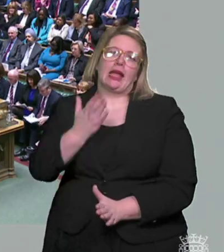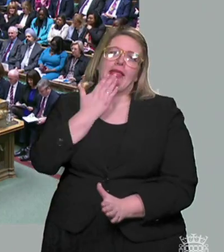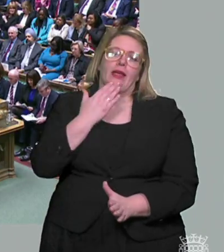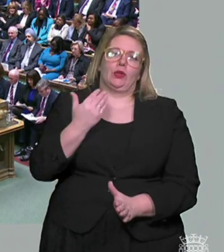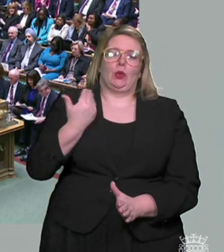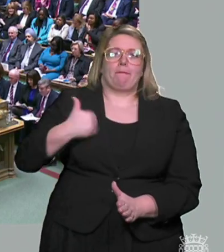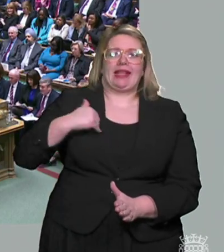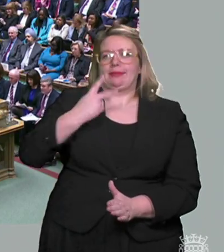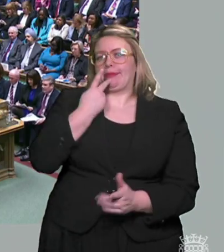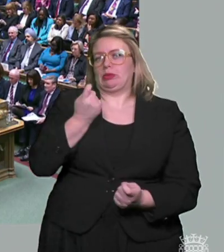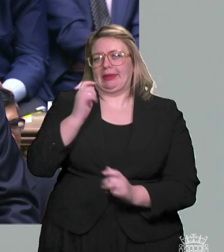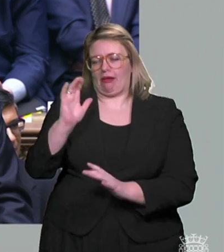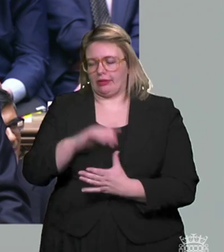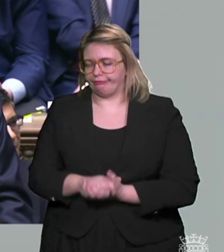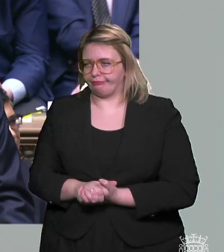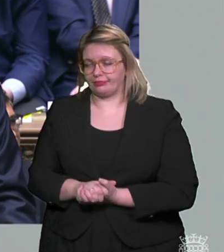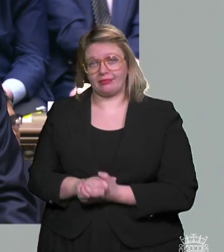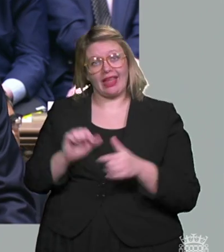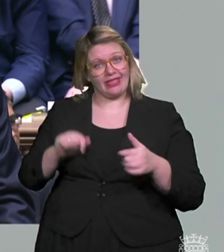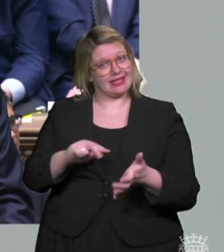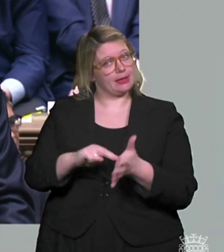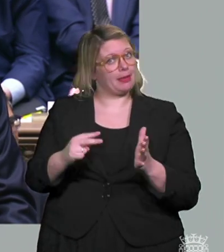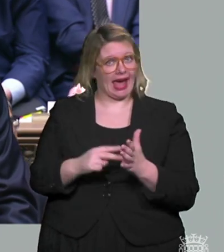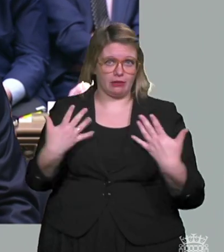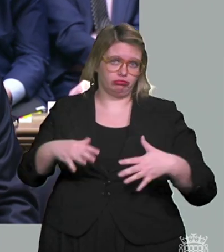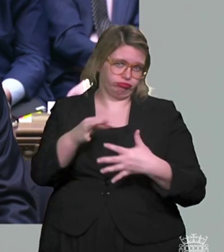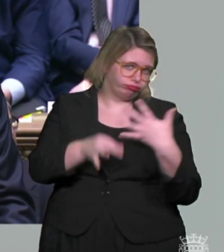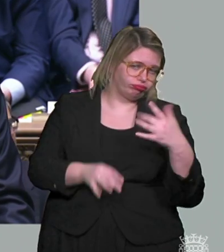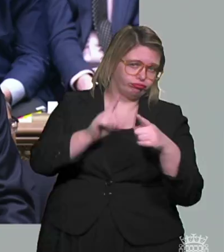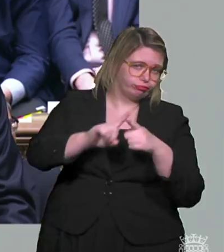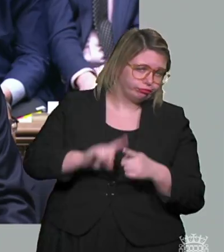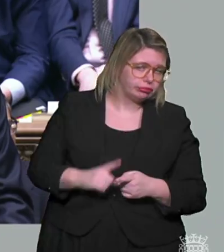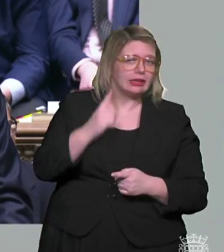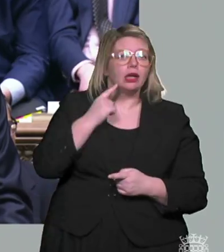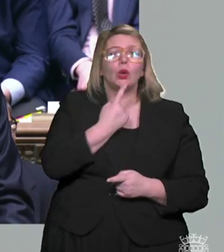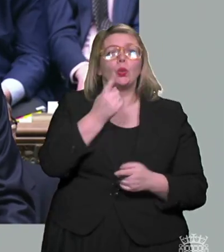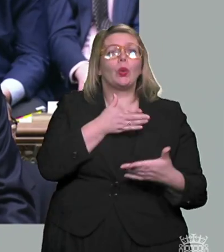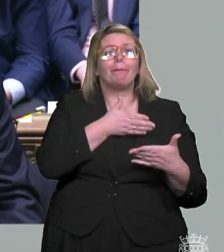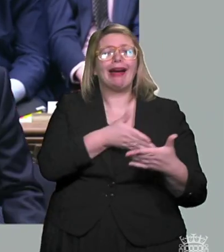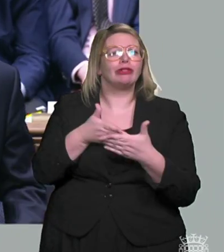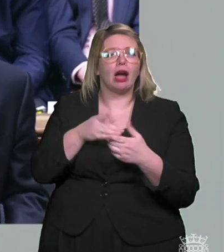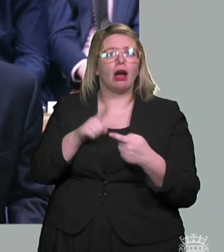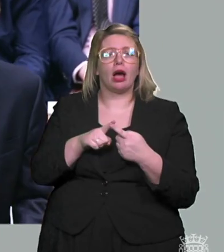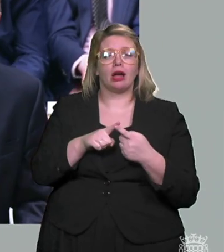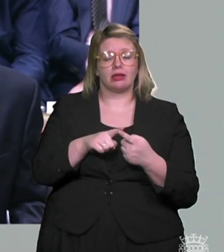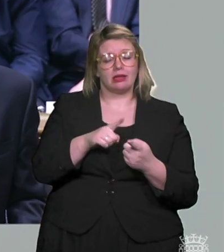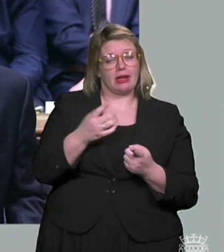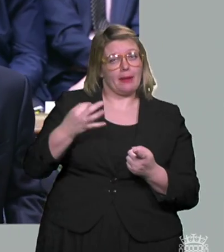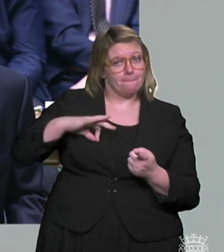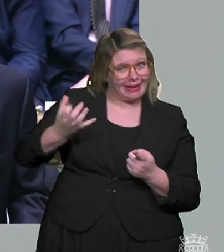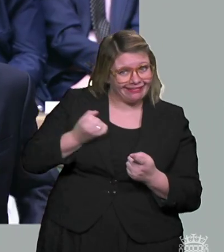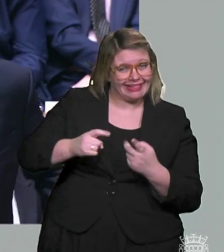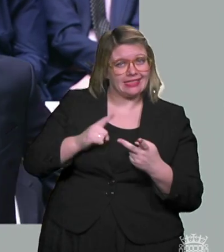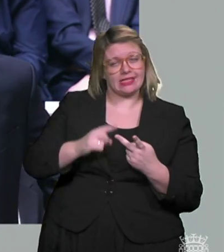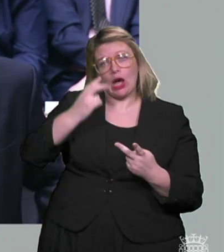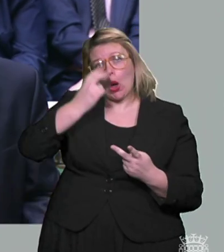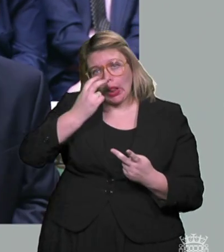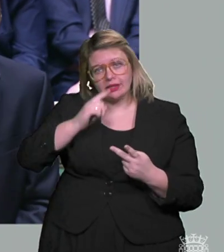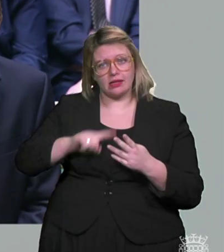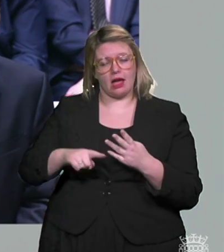This is a comprehensive plan to remove the barriers to work facing those on benefits, those with health conditions and older workers.